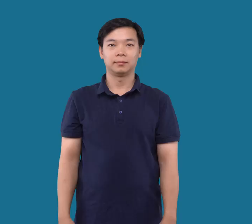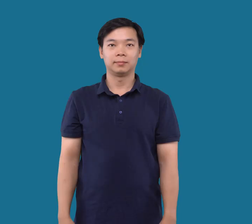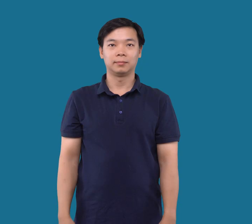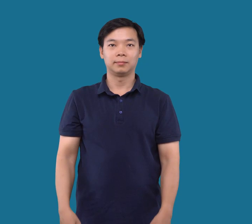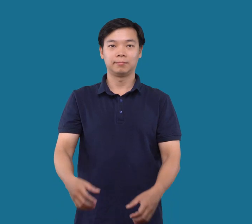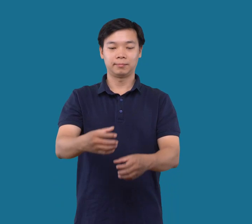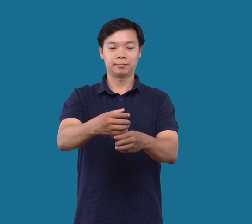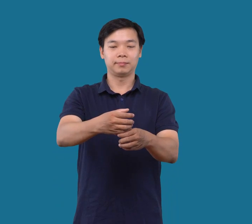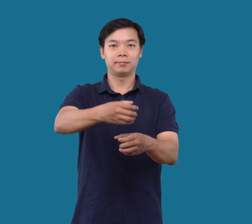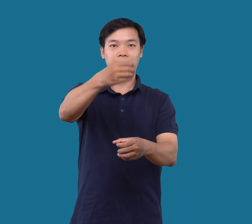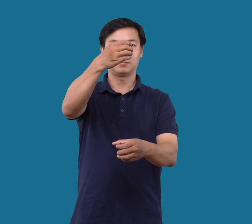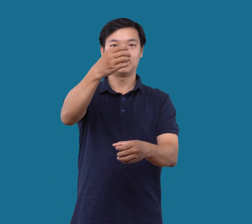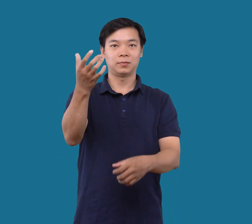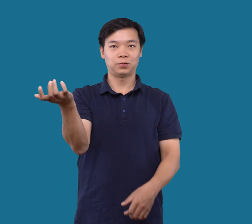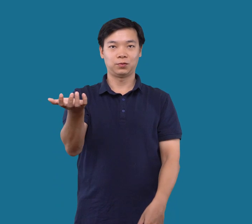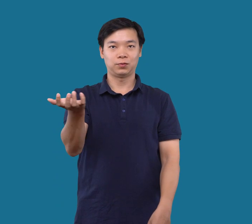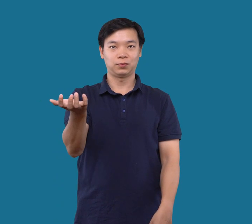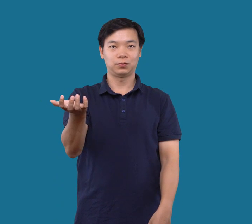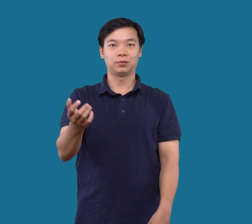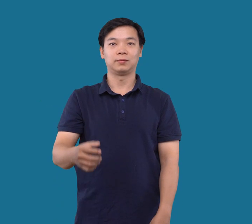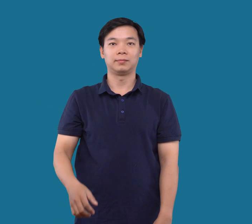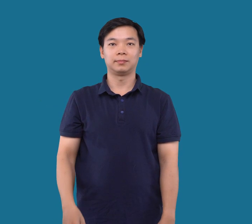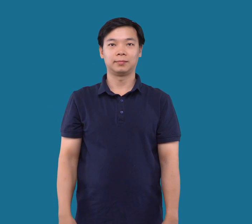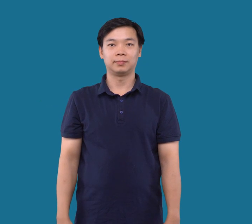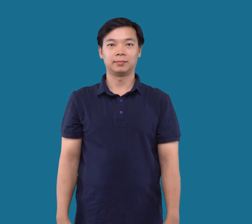chai nước